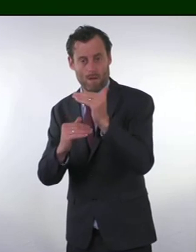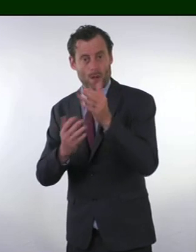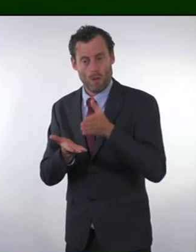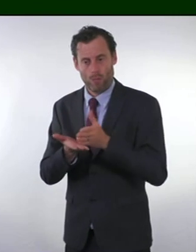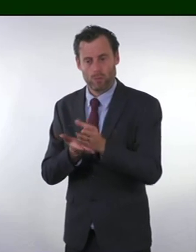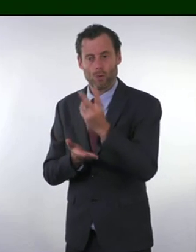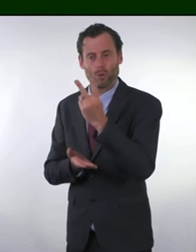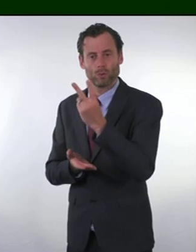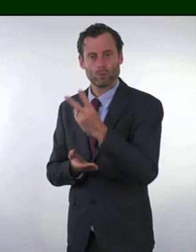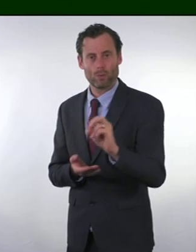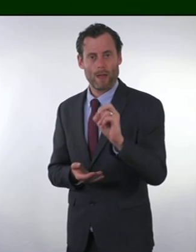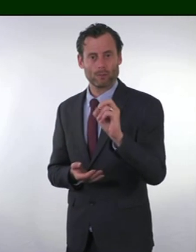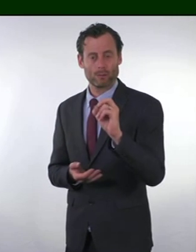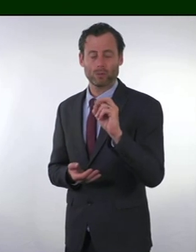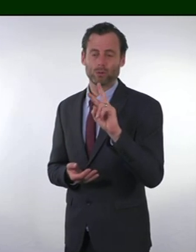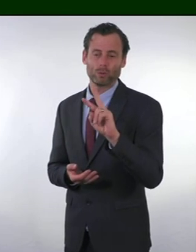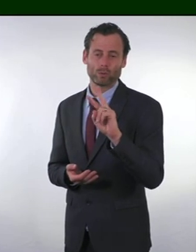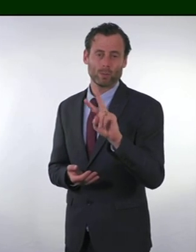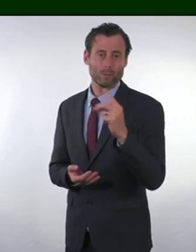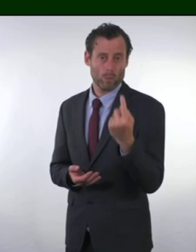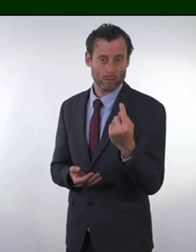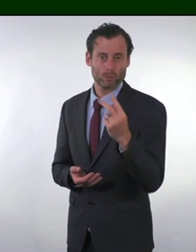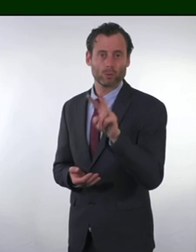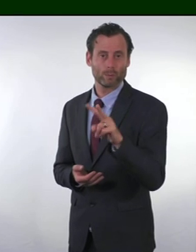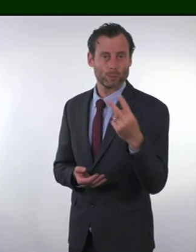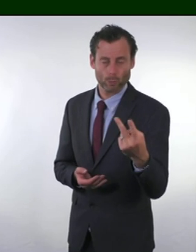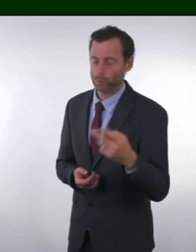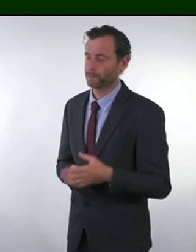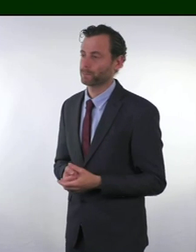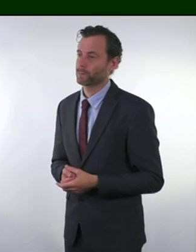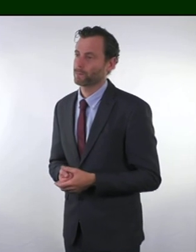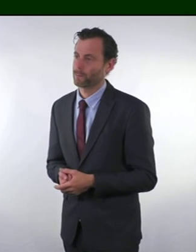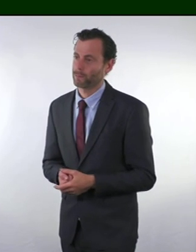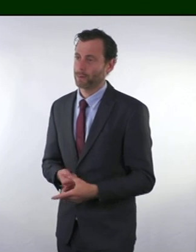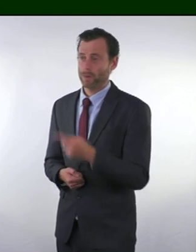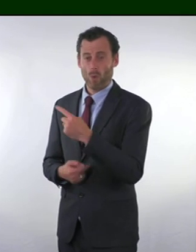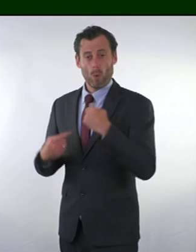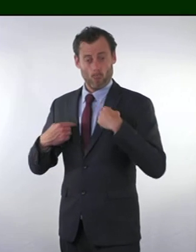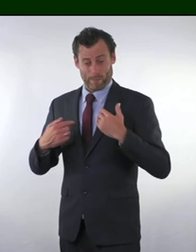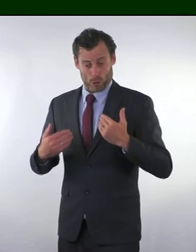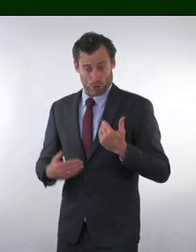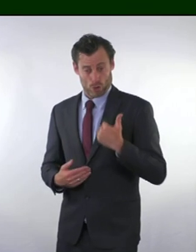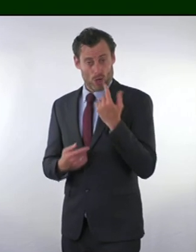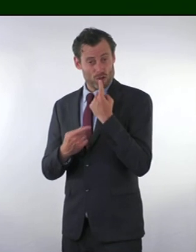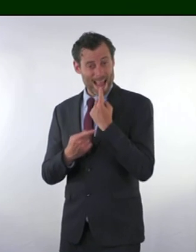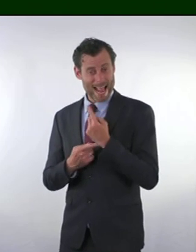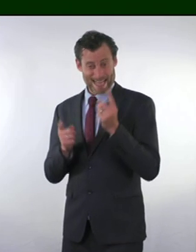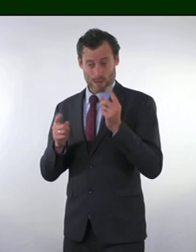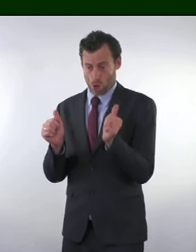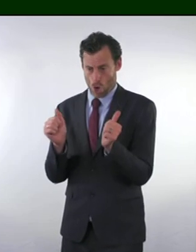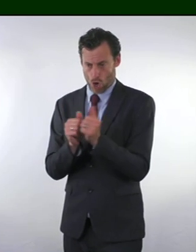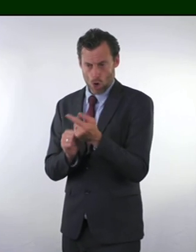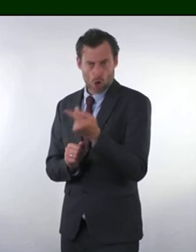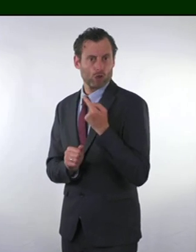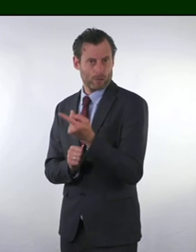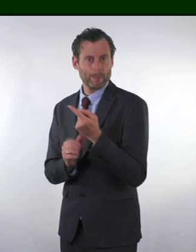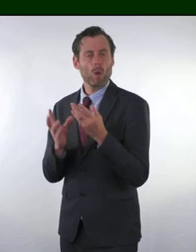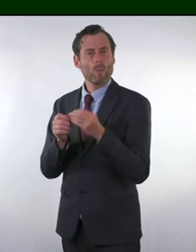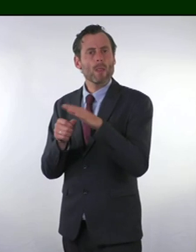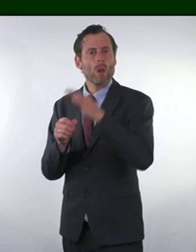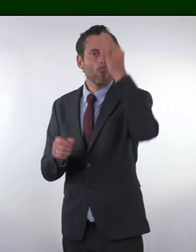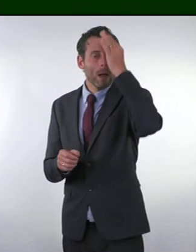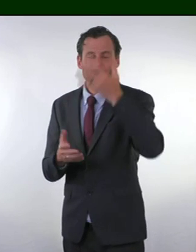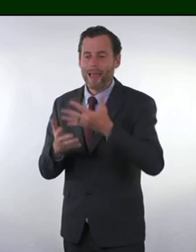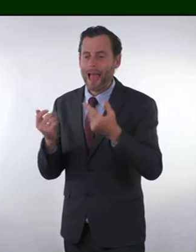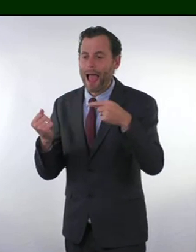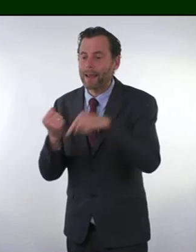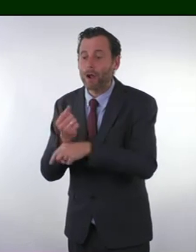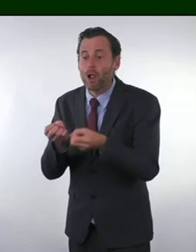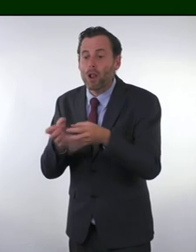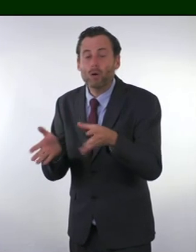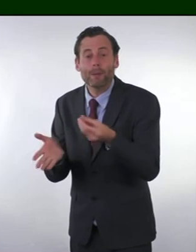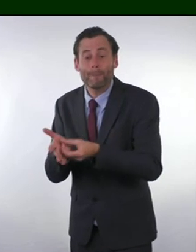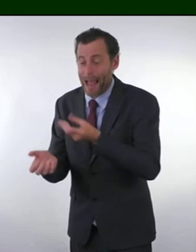The Local Government Secretary addressed that issue just last week and unveiled a comprehensive agreement with local government to provide loss sharing on income that has been forgone during this crisis.